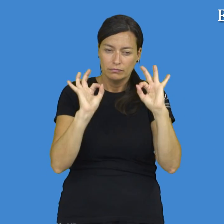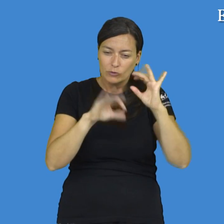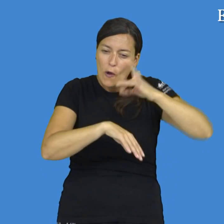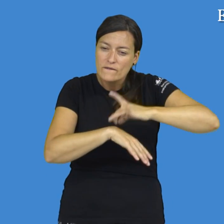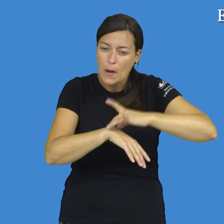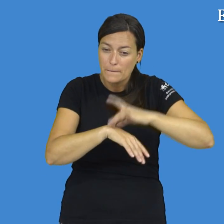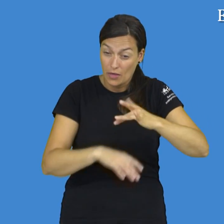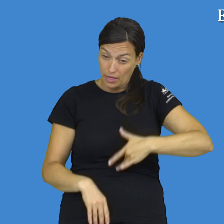enfermo